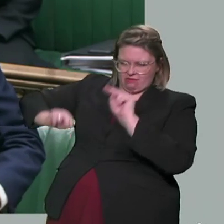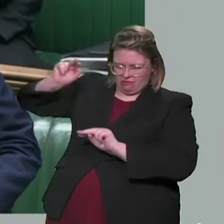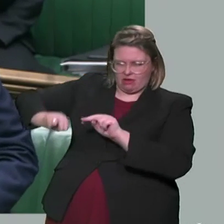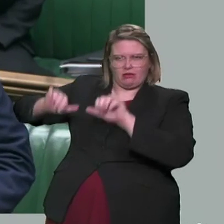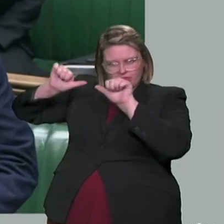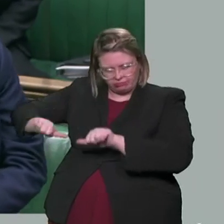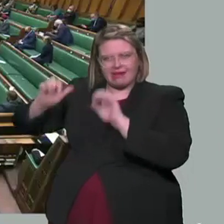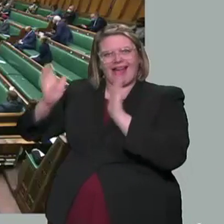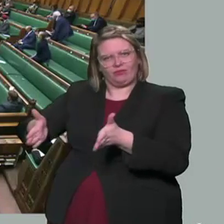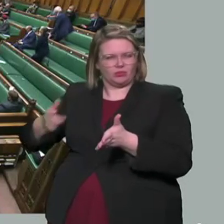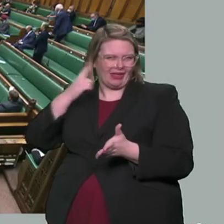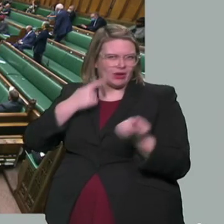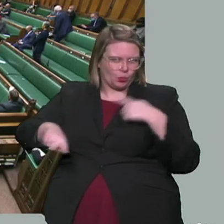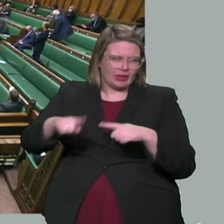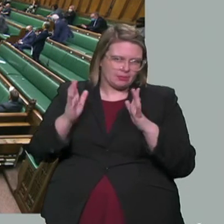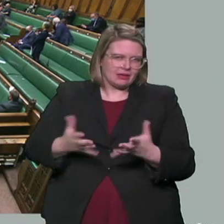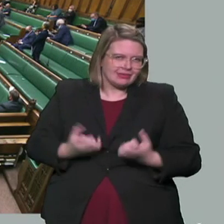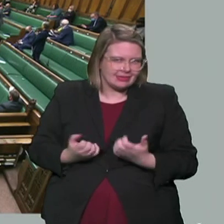That is what the public would expect.